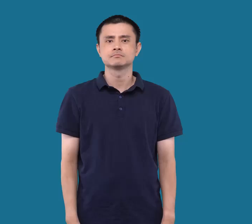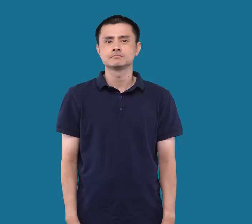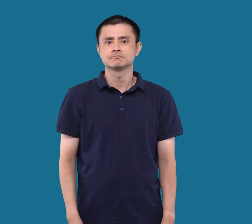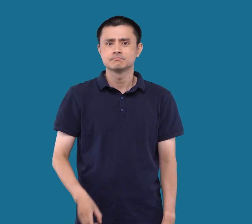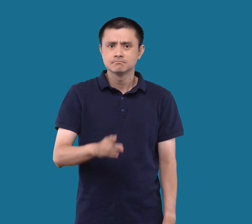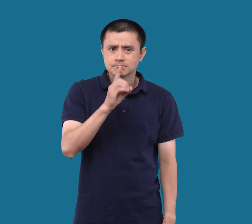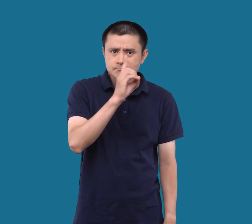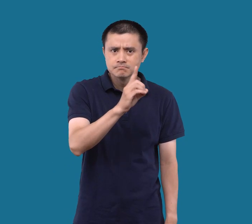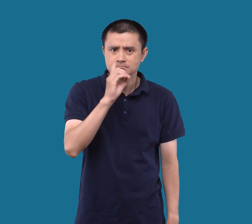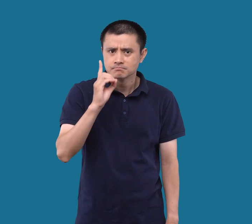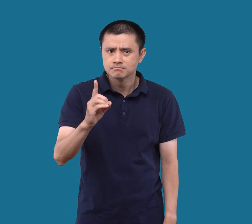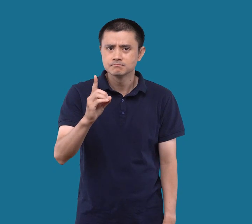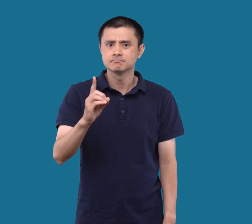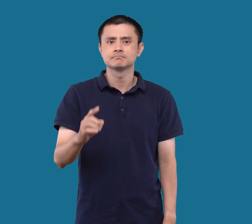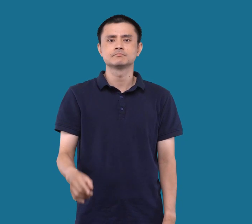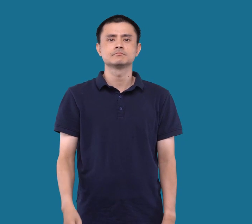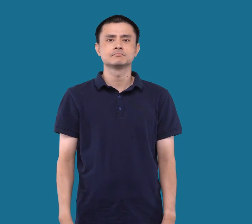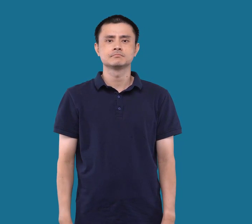dặn dò